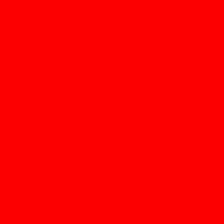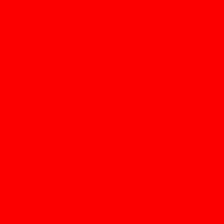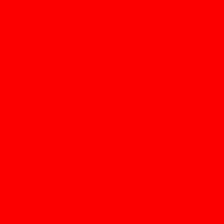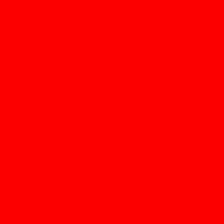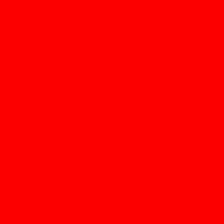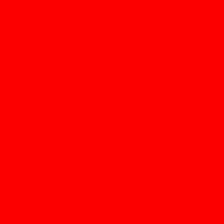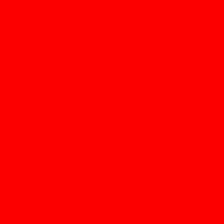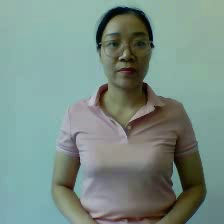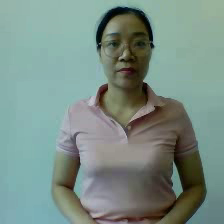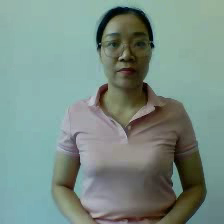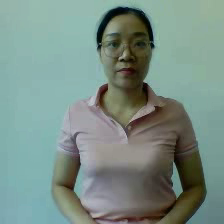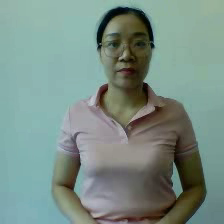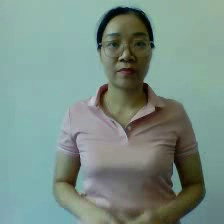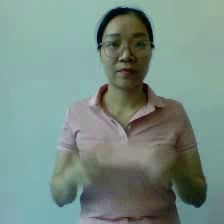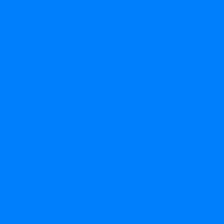Nặng